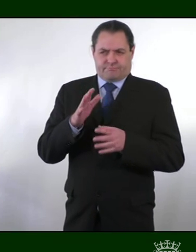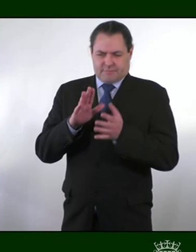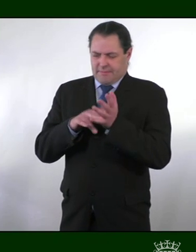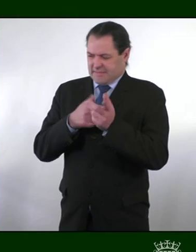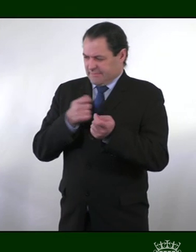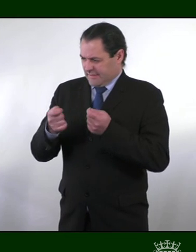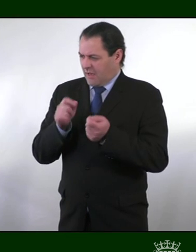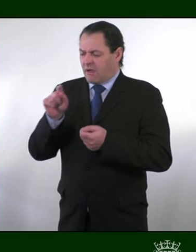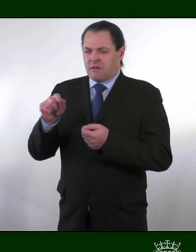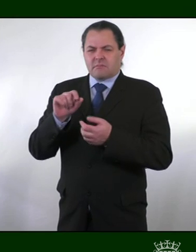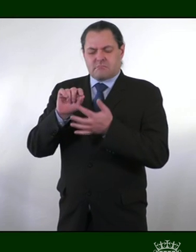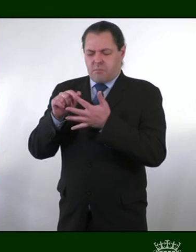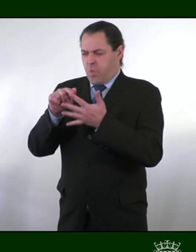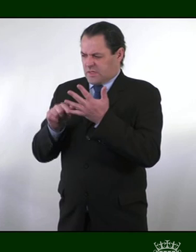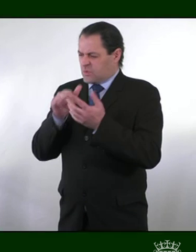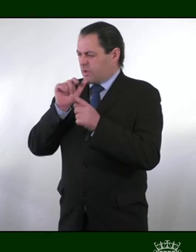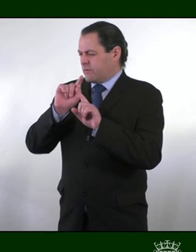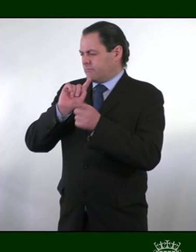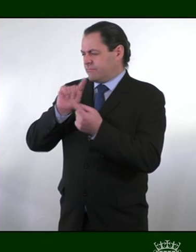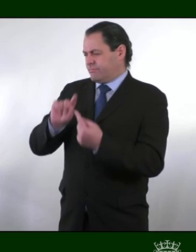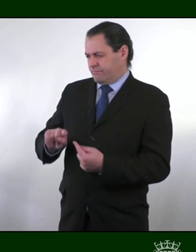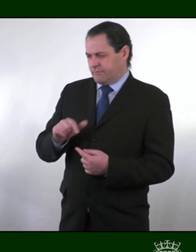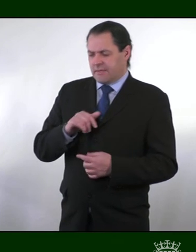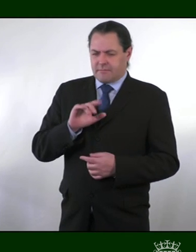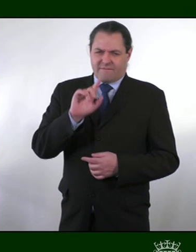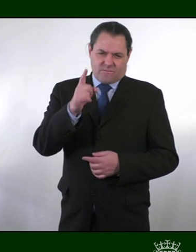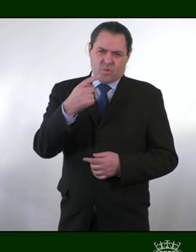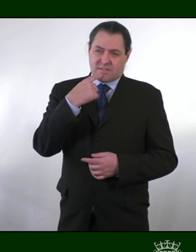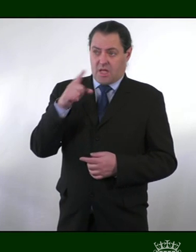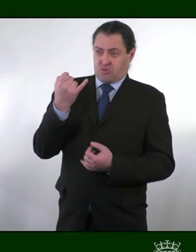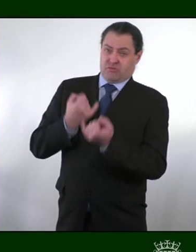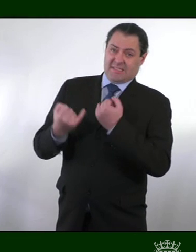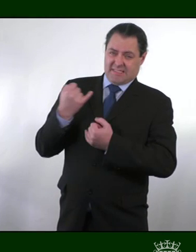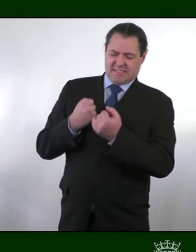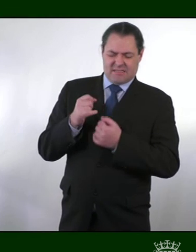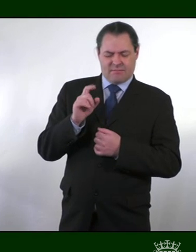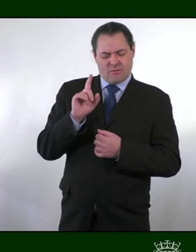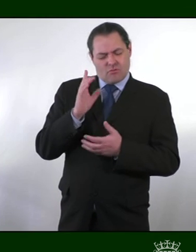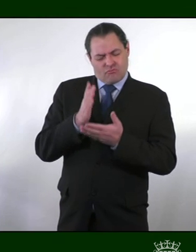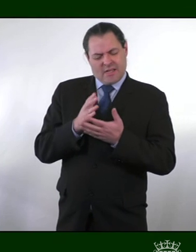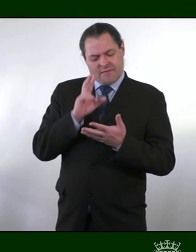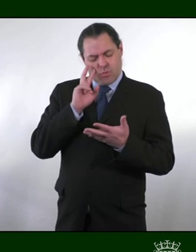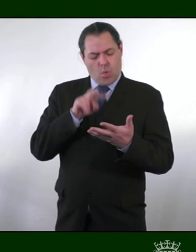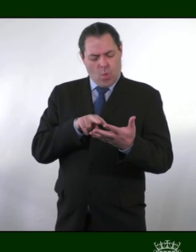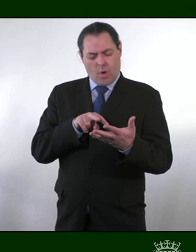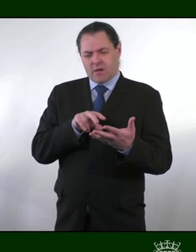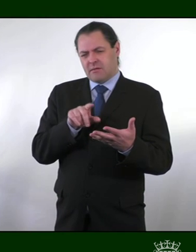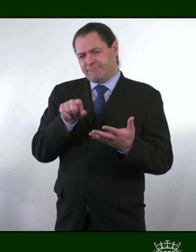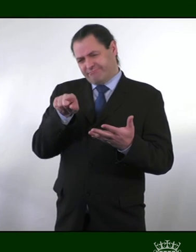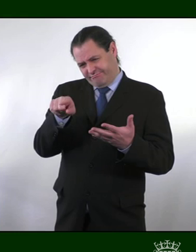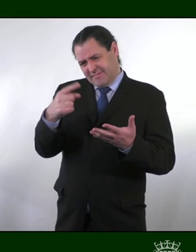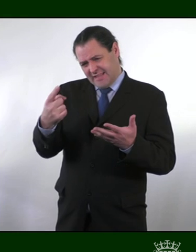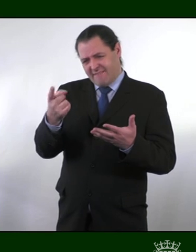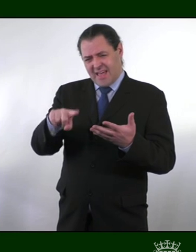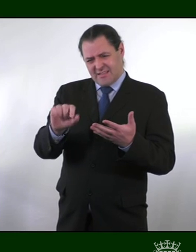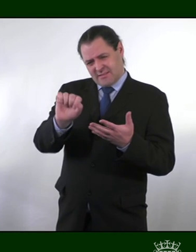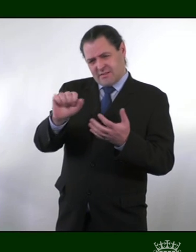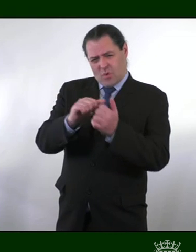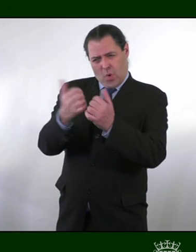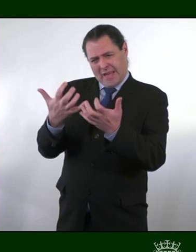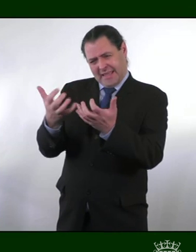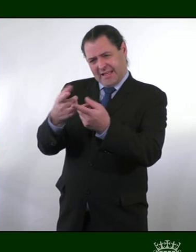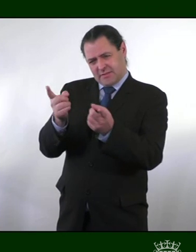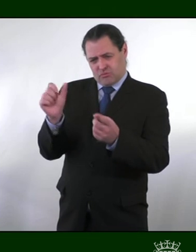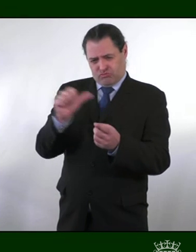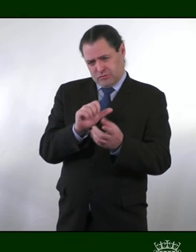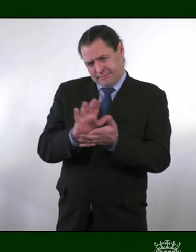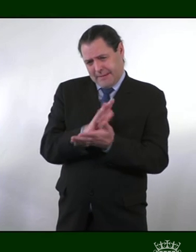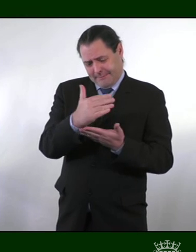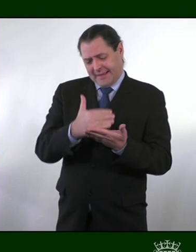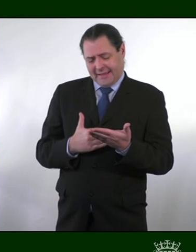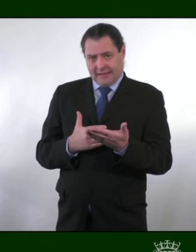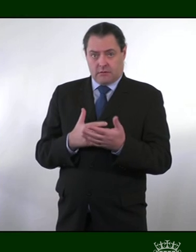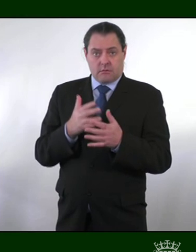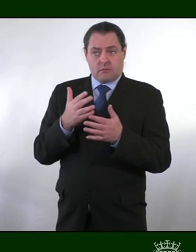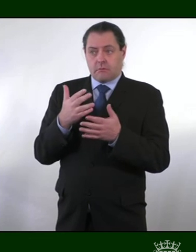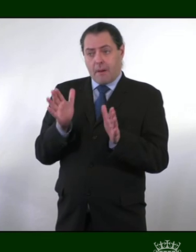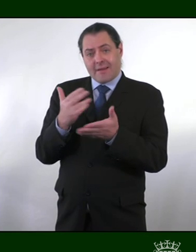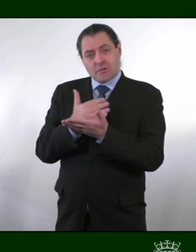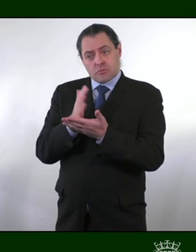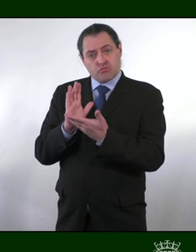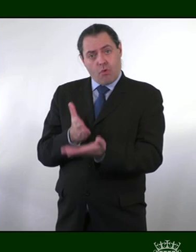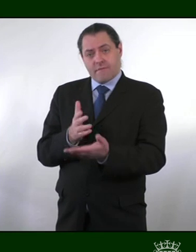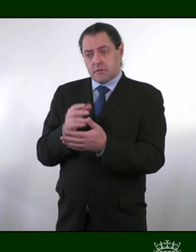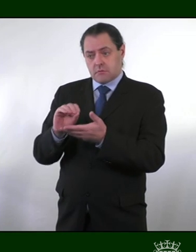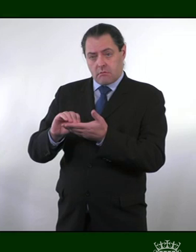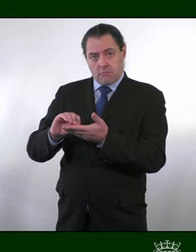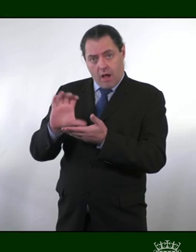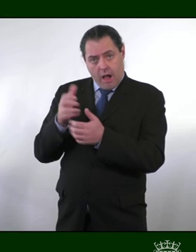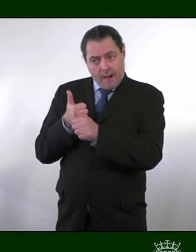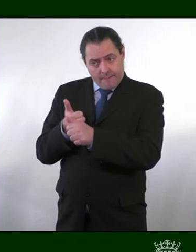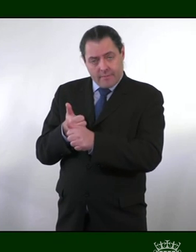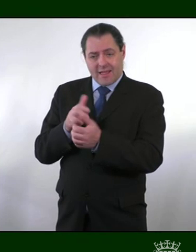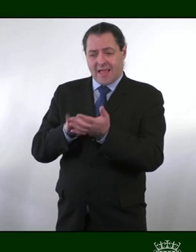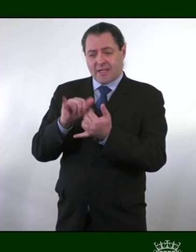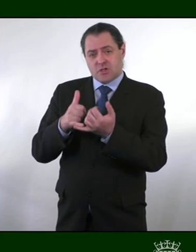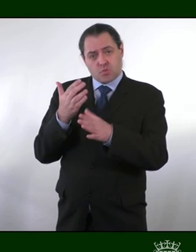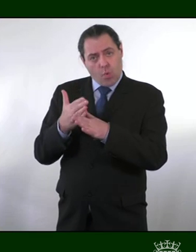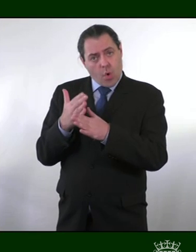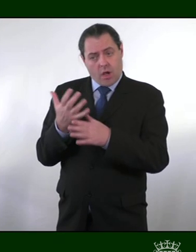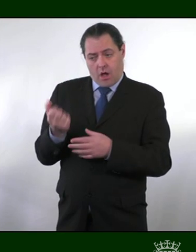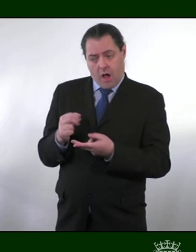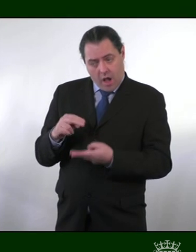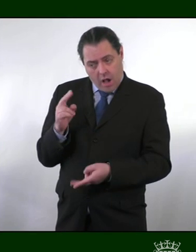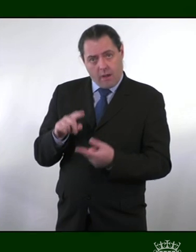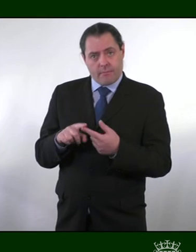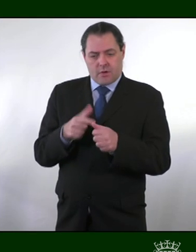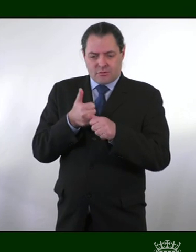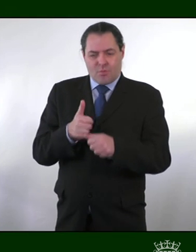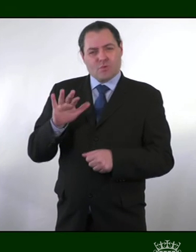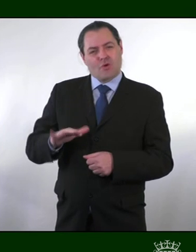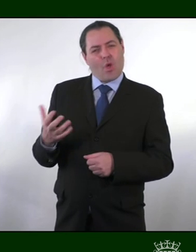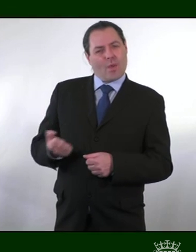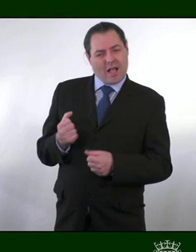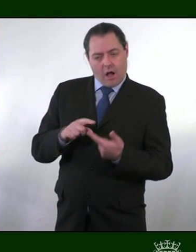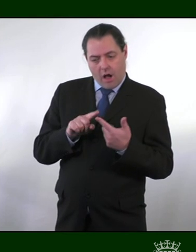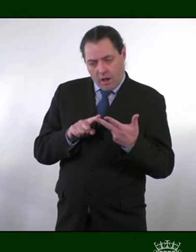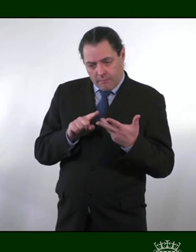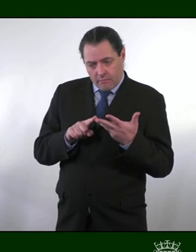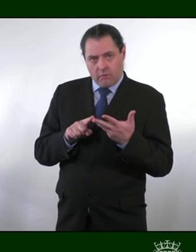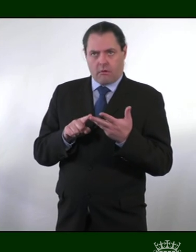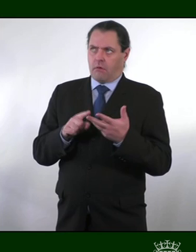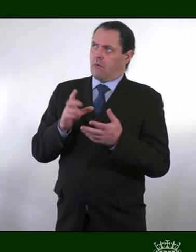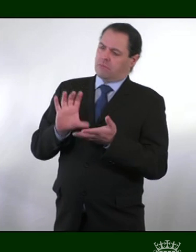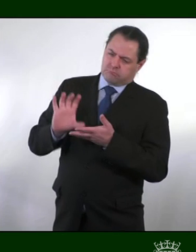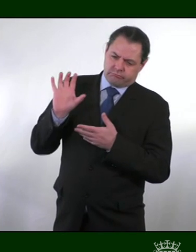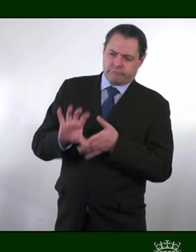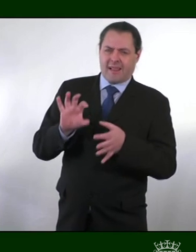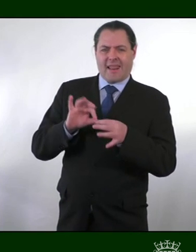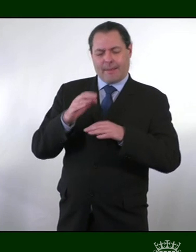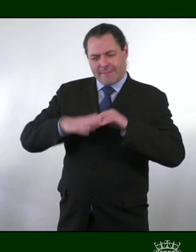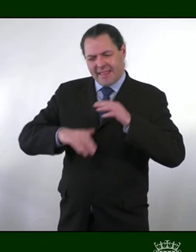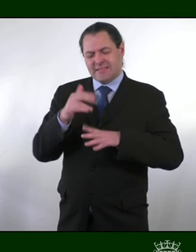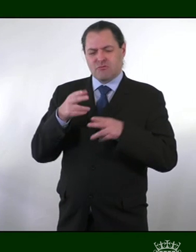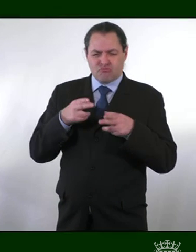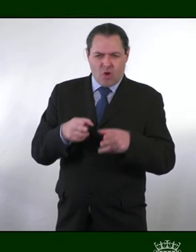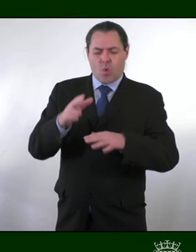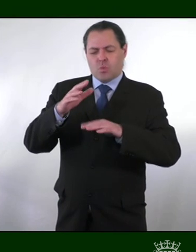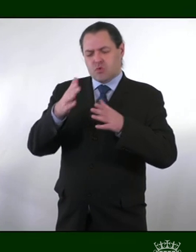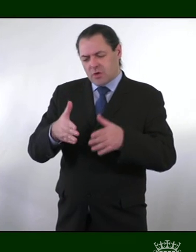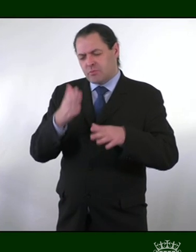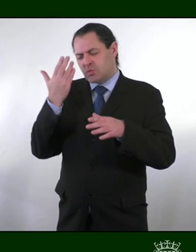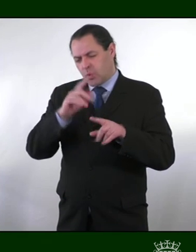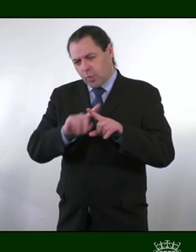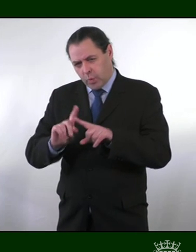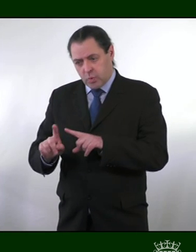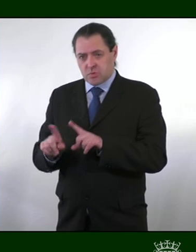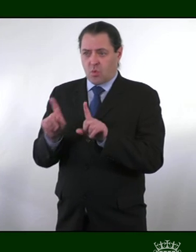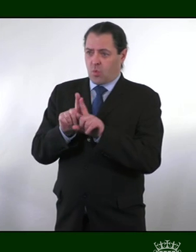Lady in turn, but it is important to note, up front, that despite her criticisms, there is actually a lot that she and her Opposition colleagues should welcome: more funding for public services; a pay increase for NHS workers; support for those on the lowest incomes; a once-in-a-generation investment in infrastructure; a multi-billion pound commitment to support those looking